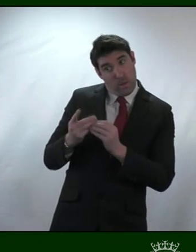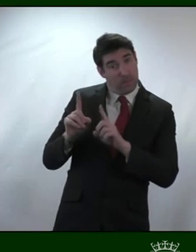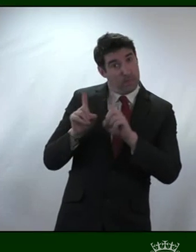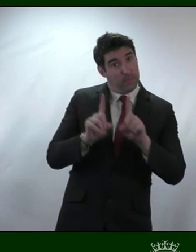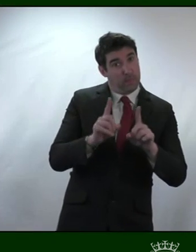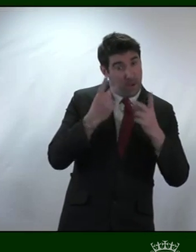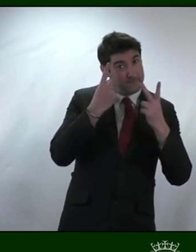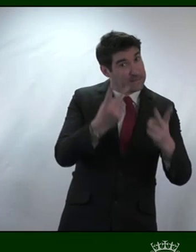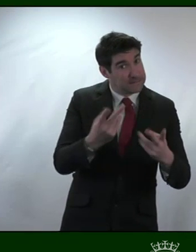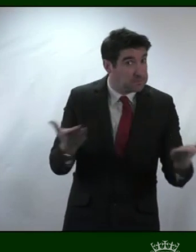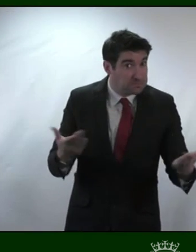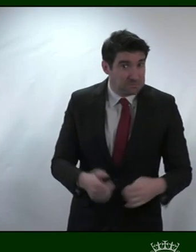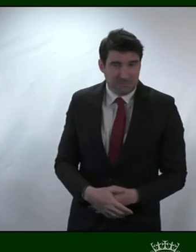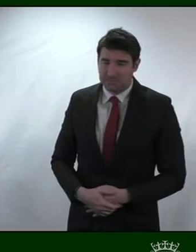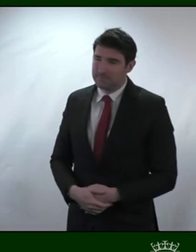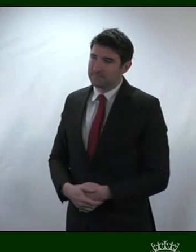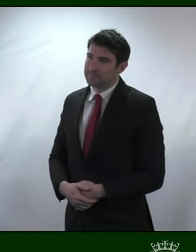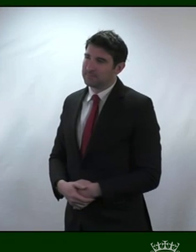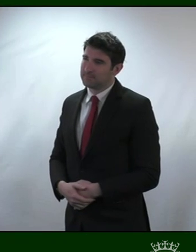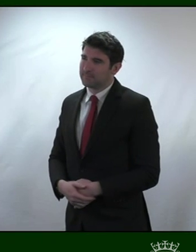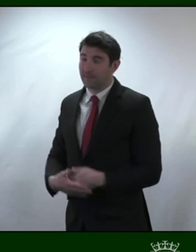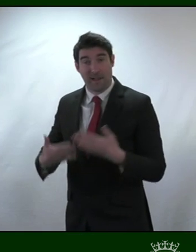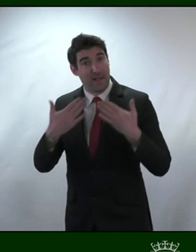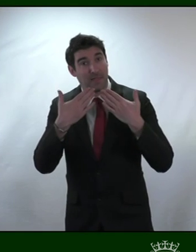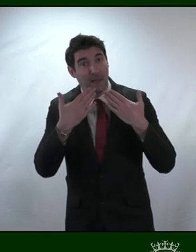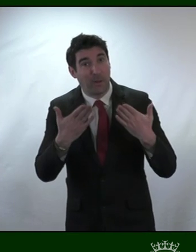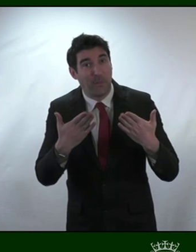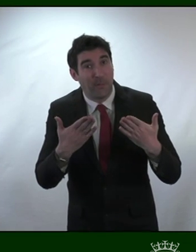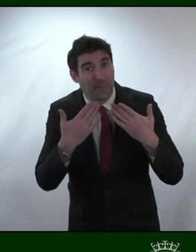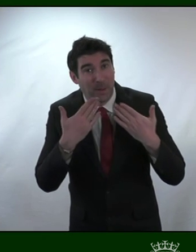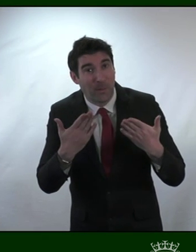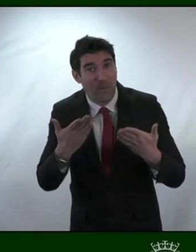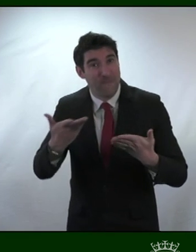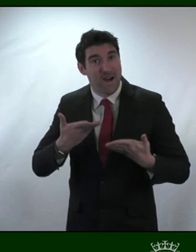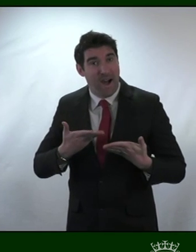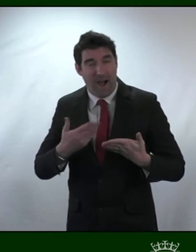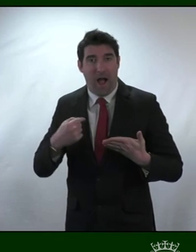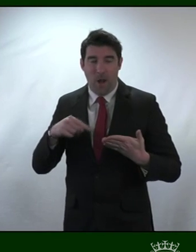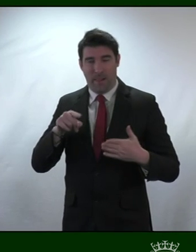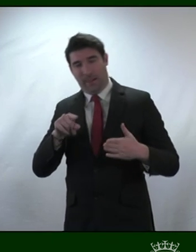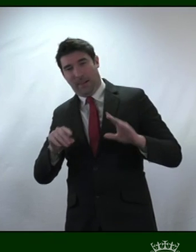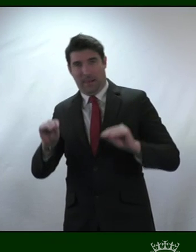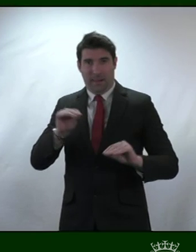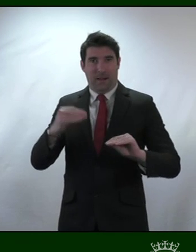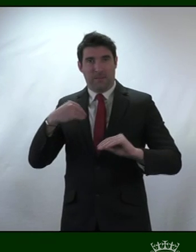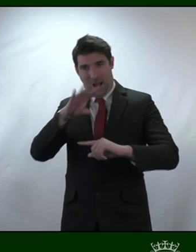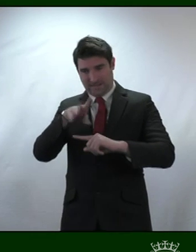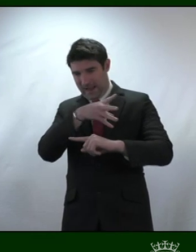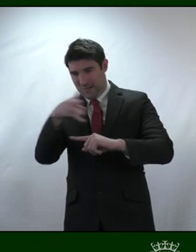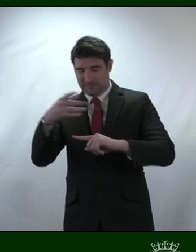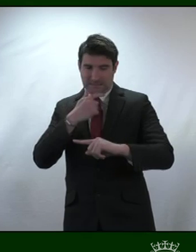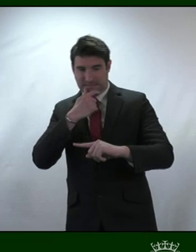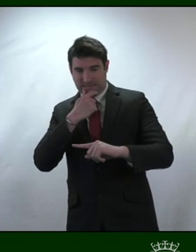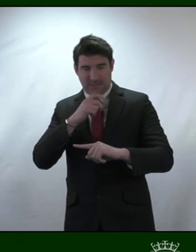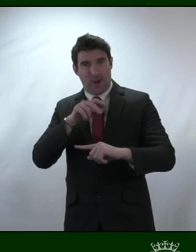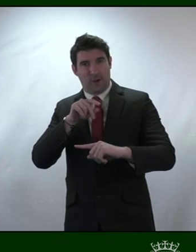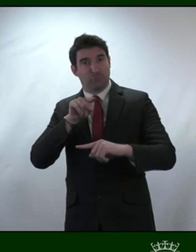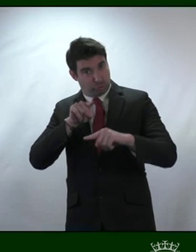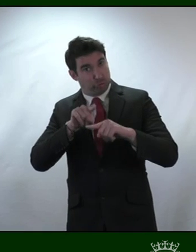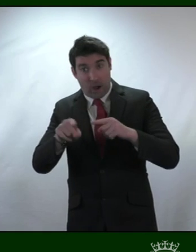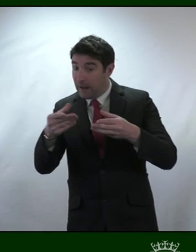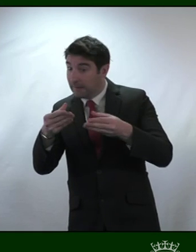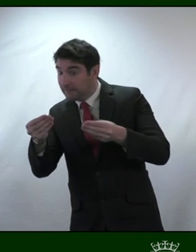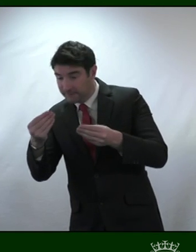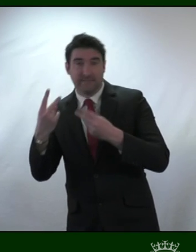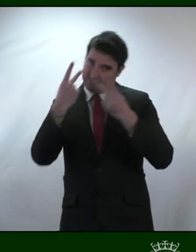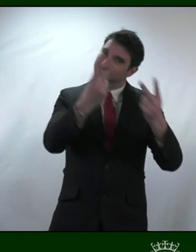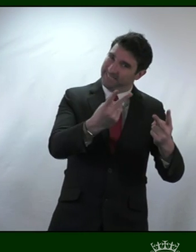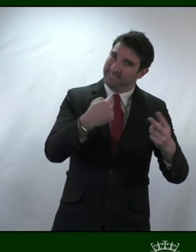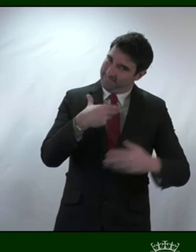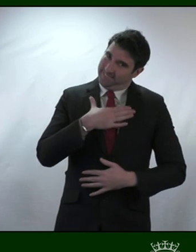I thank my hon. Friend. I will do what I can to fit in his very kind invitation to inspect this sculpture.